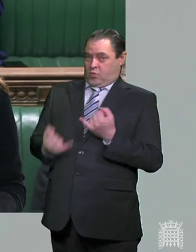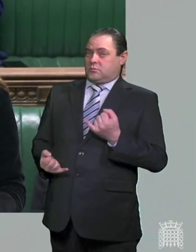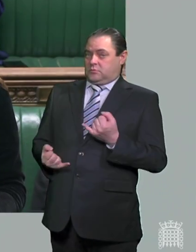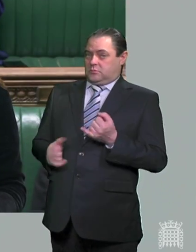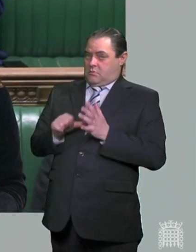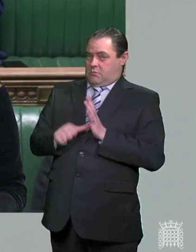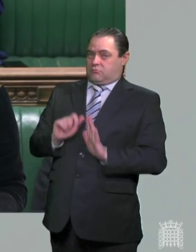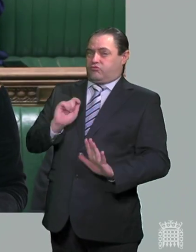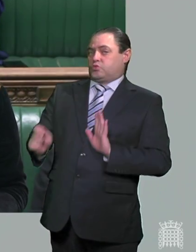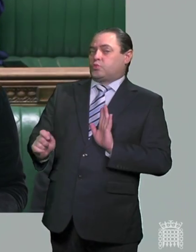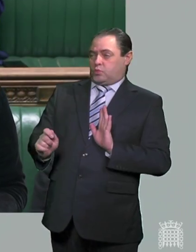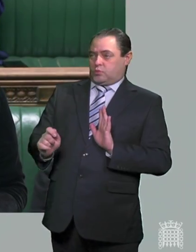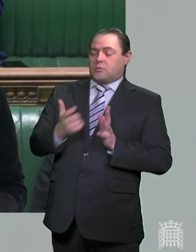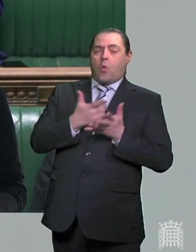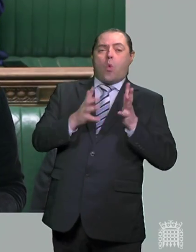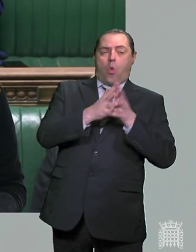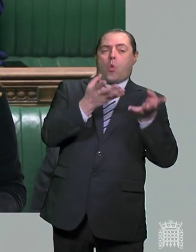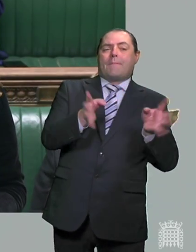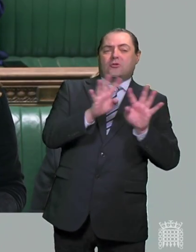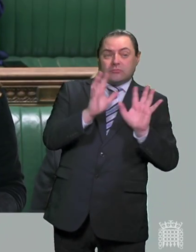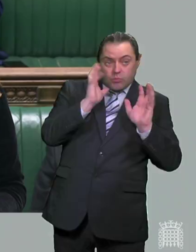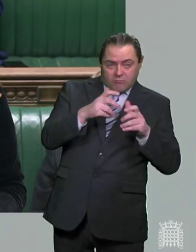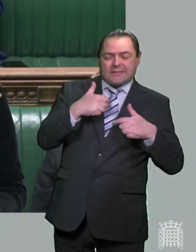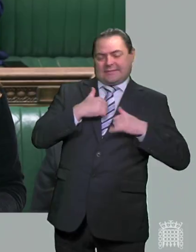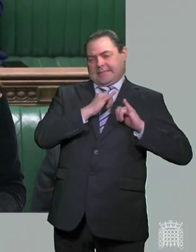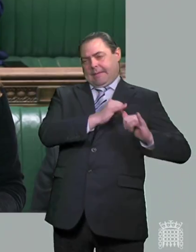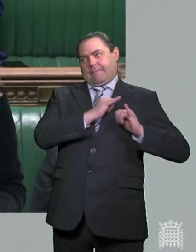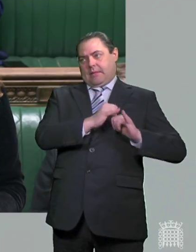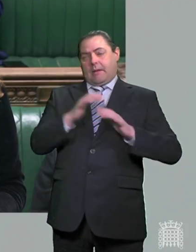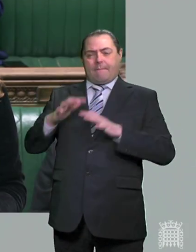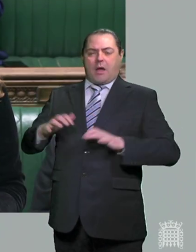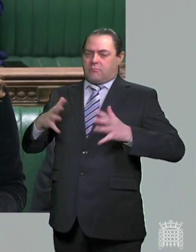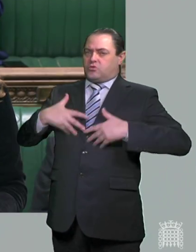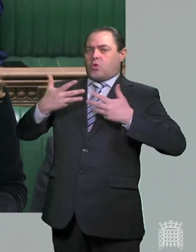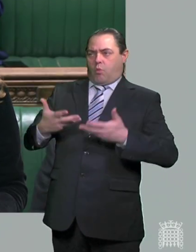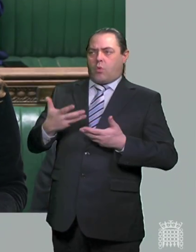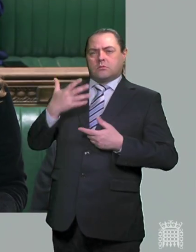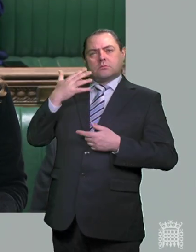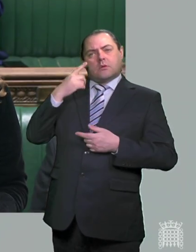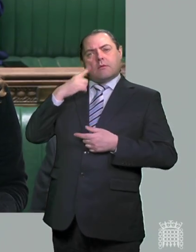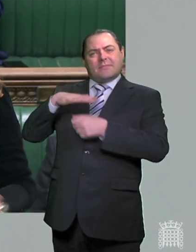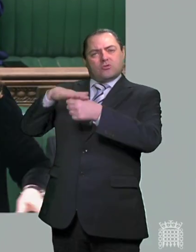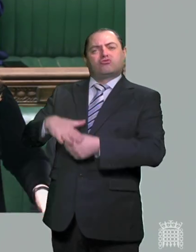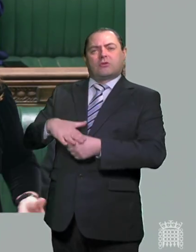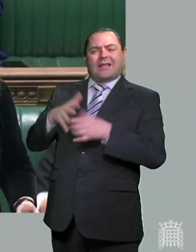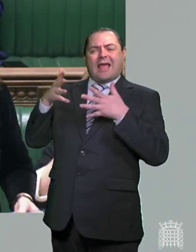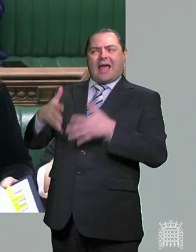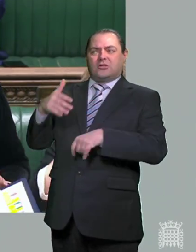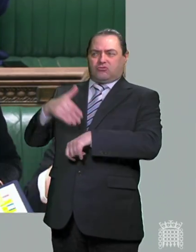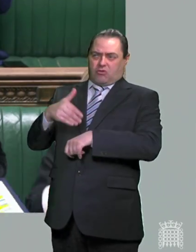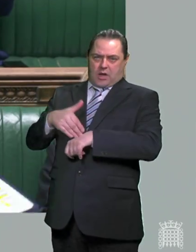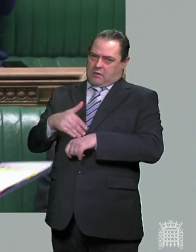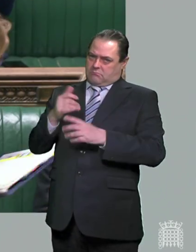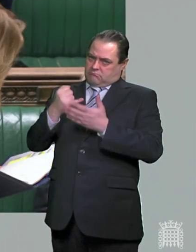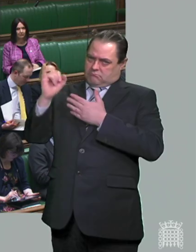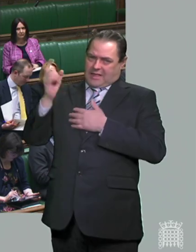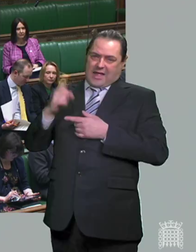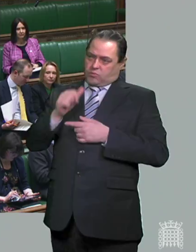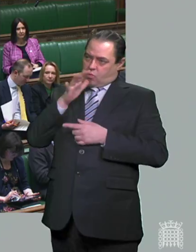The Government share the Law Commission’s concern. Parliament repeatedly voted against making misogyny a hate crime last year, and there are no plans to change.